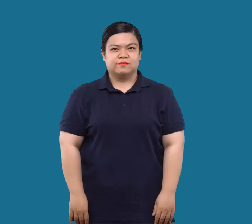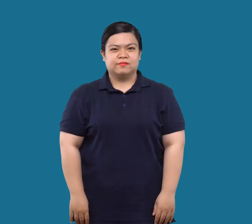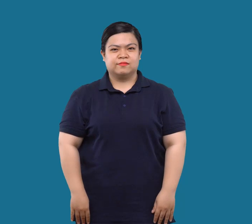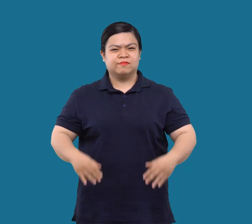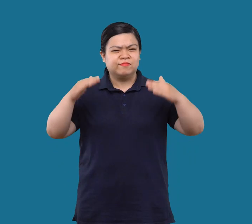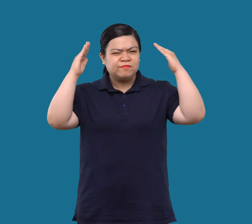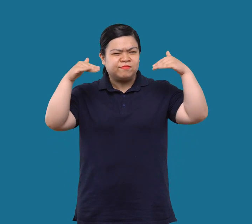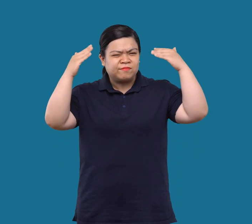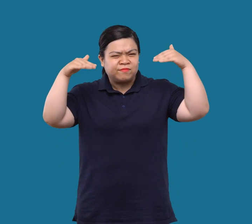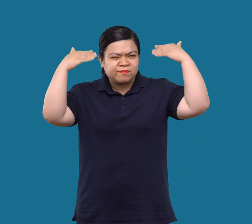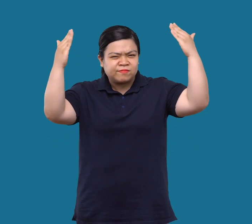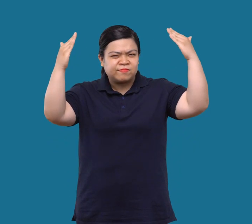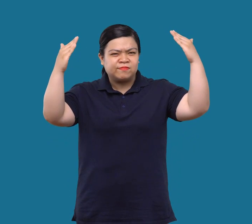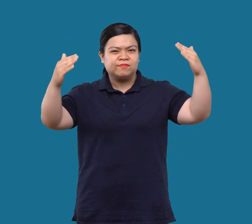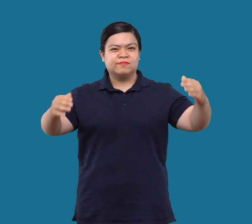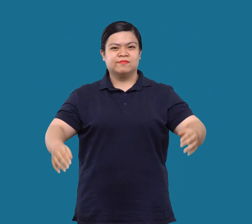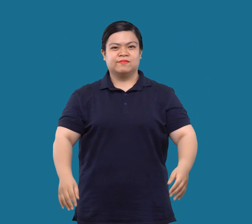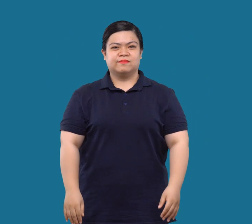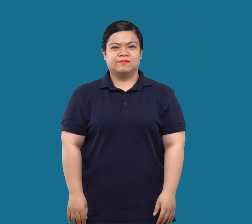hi vọng